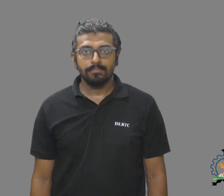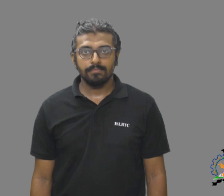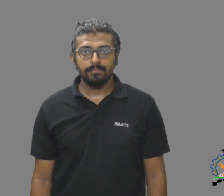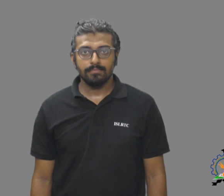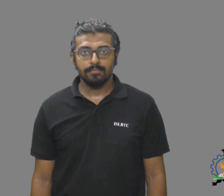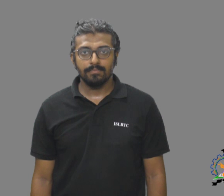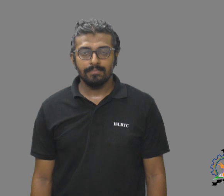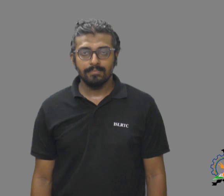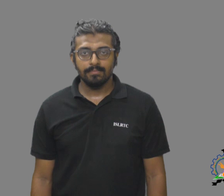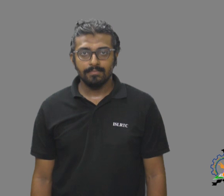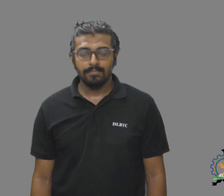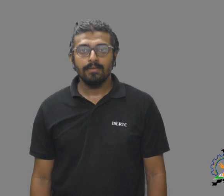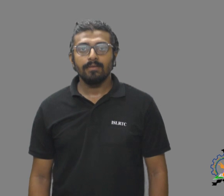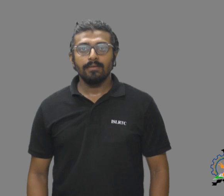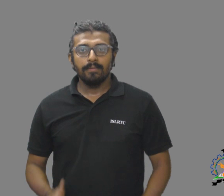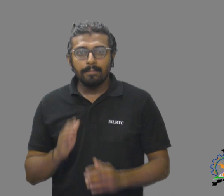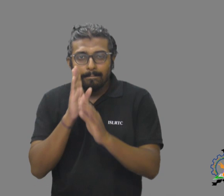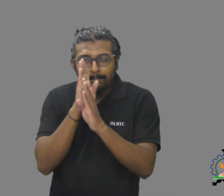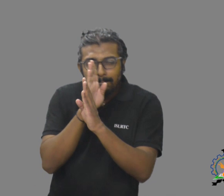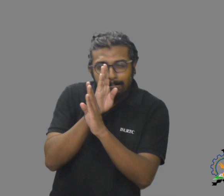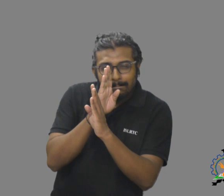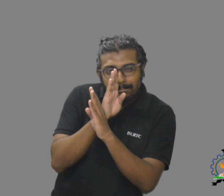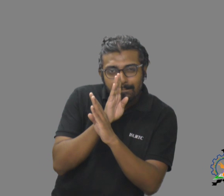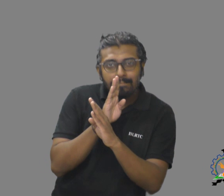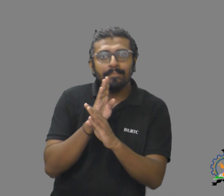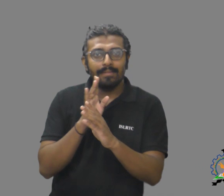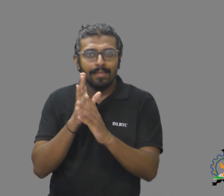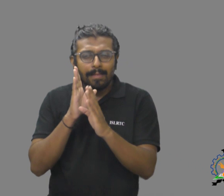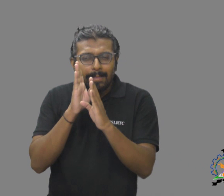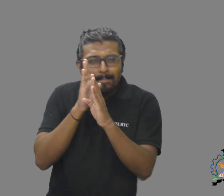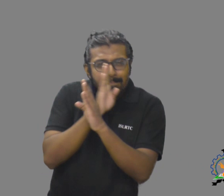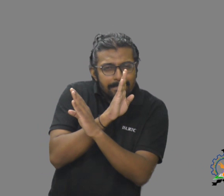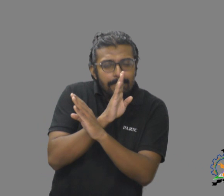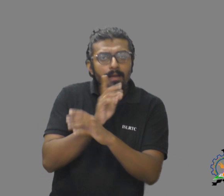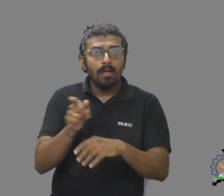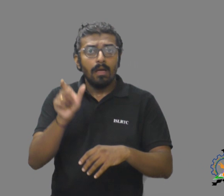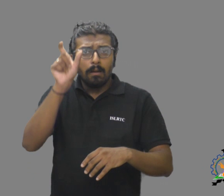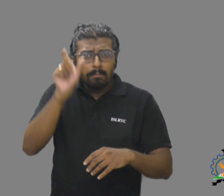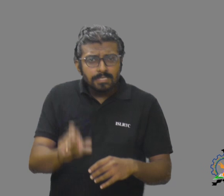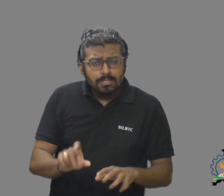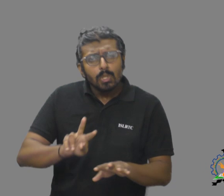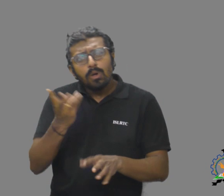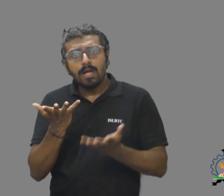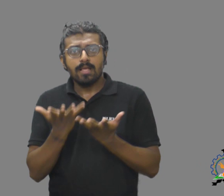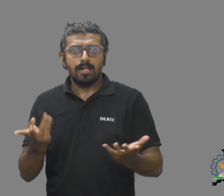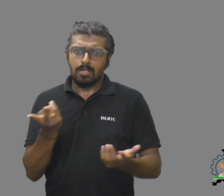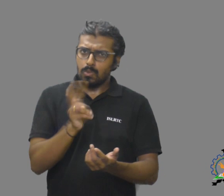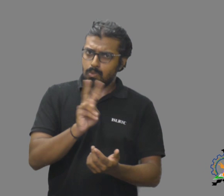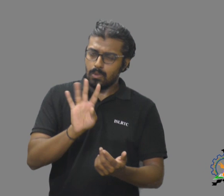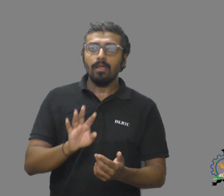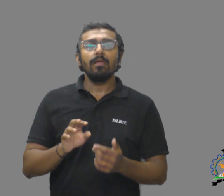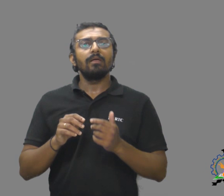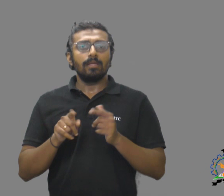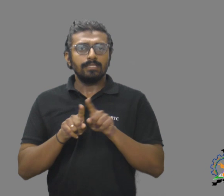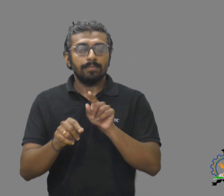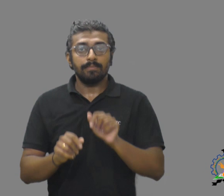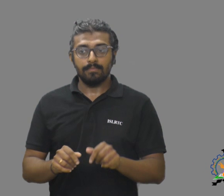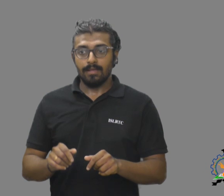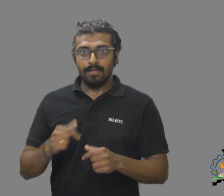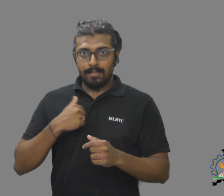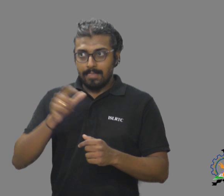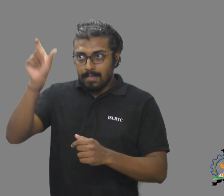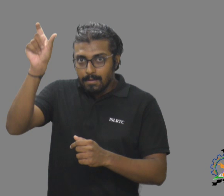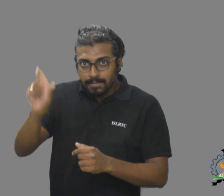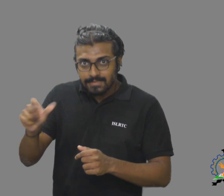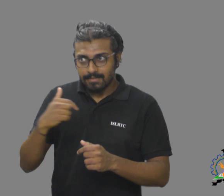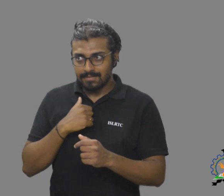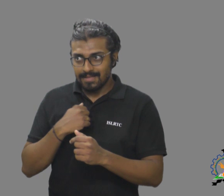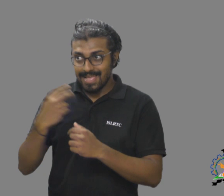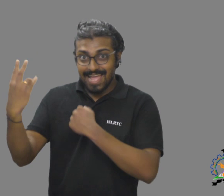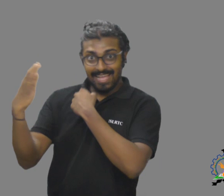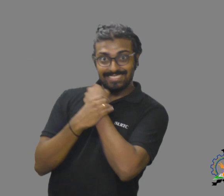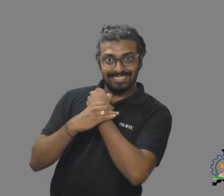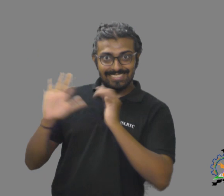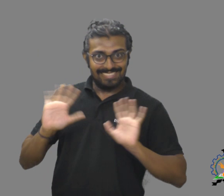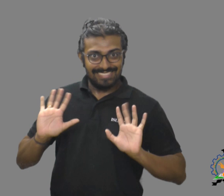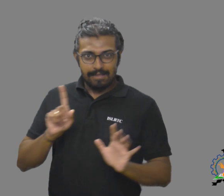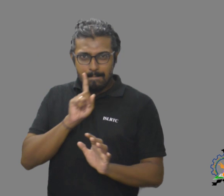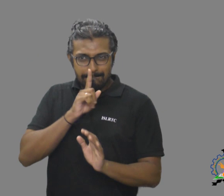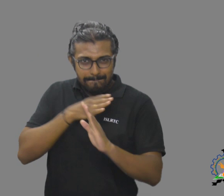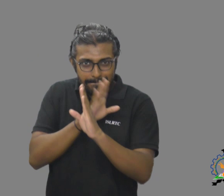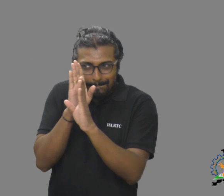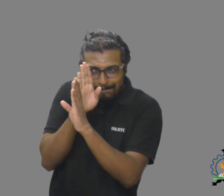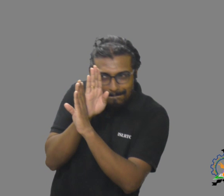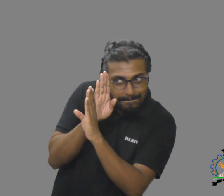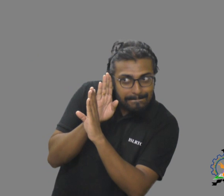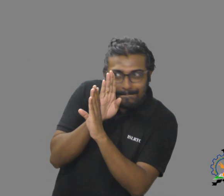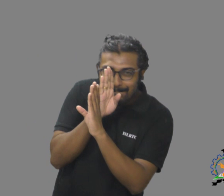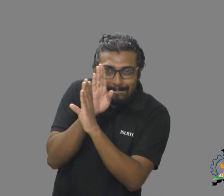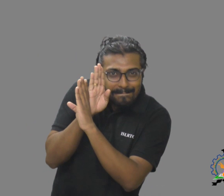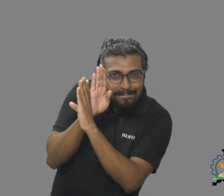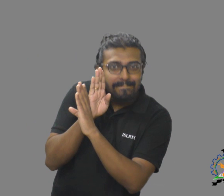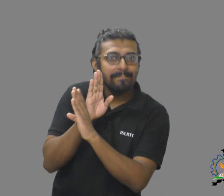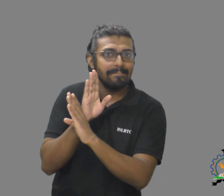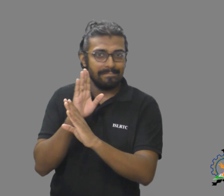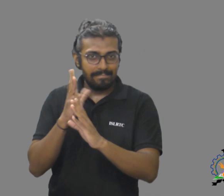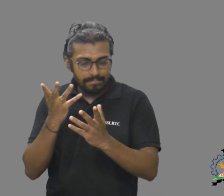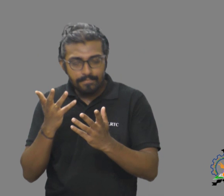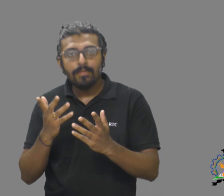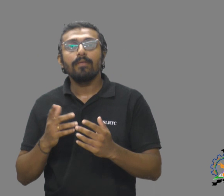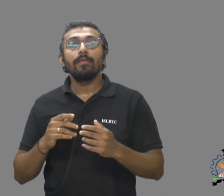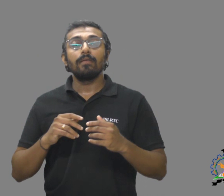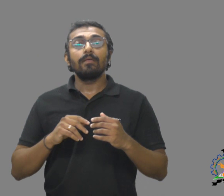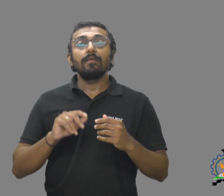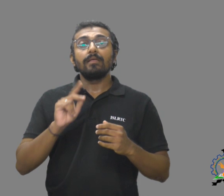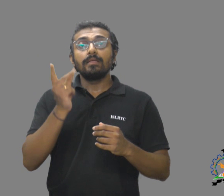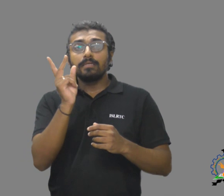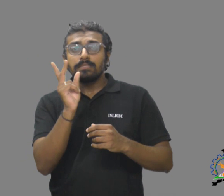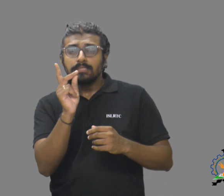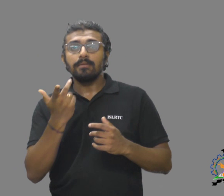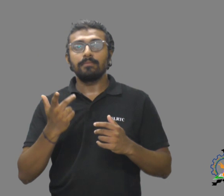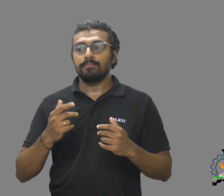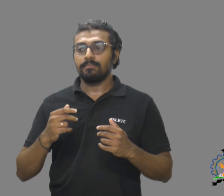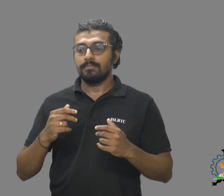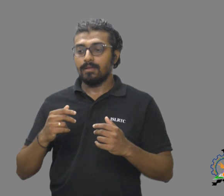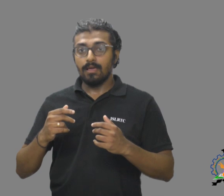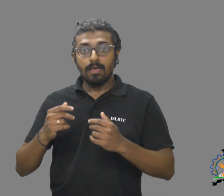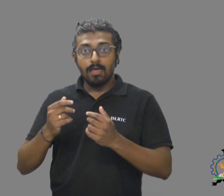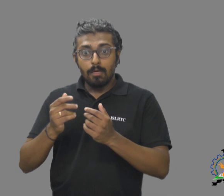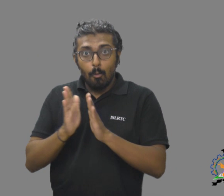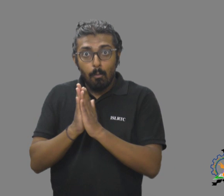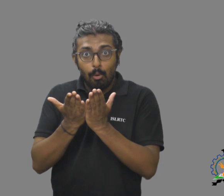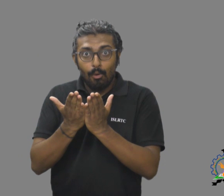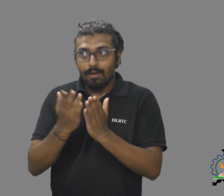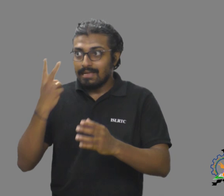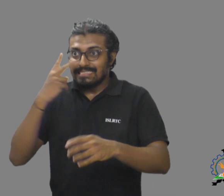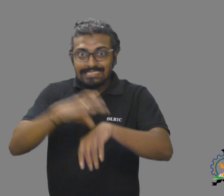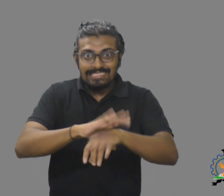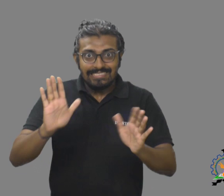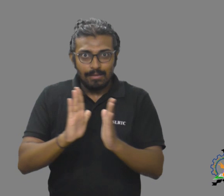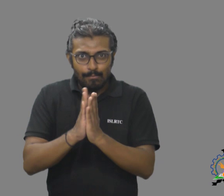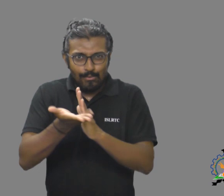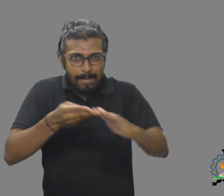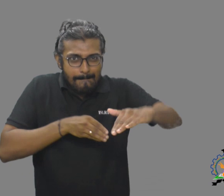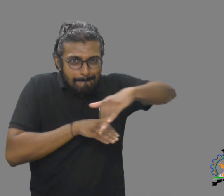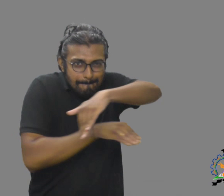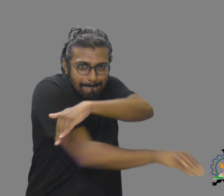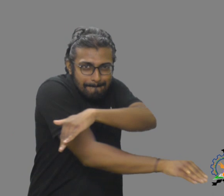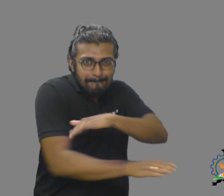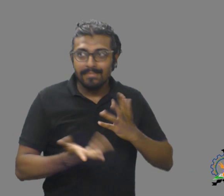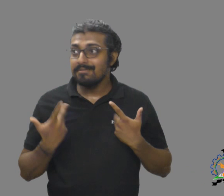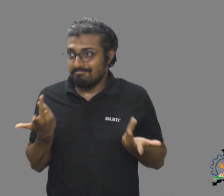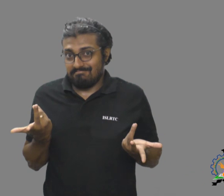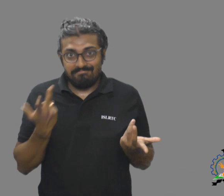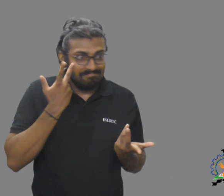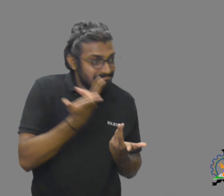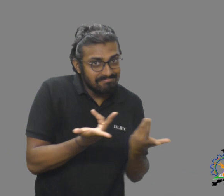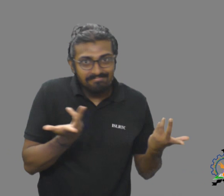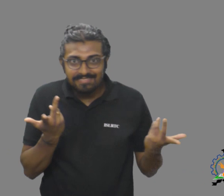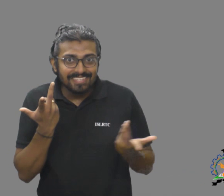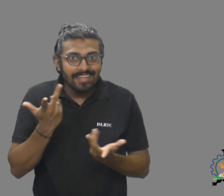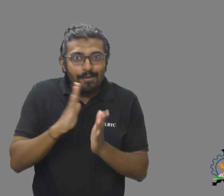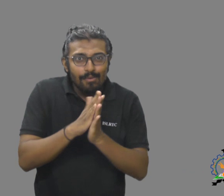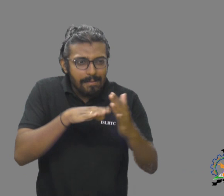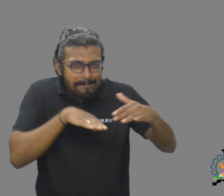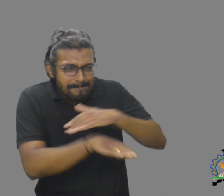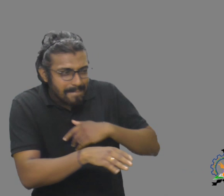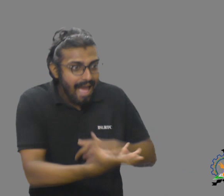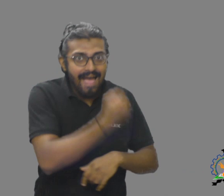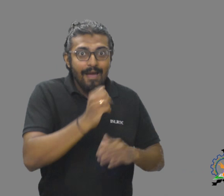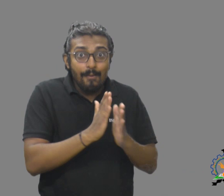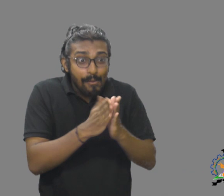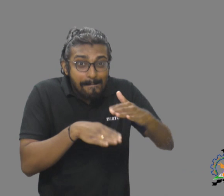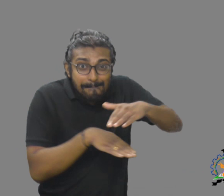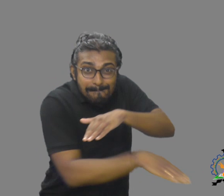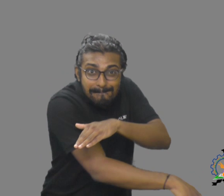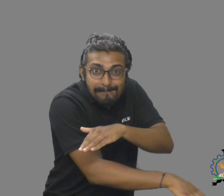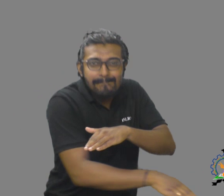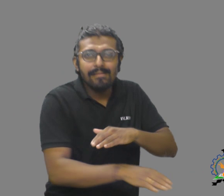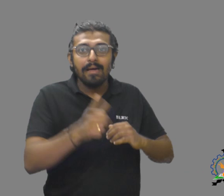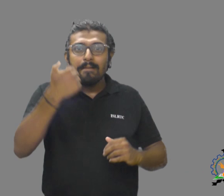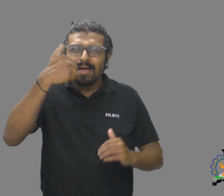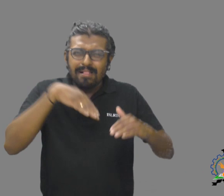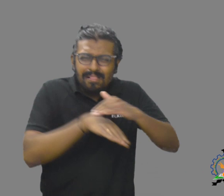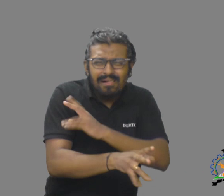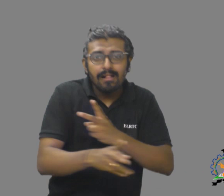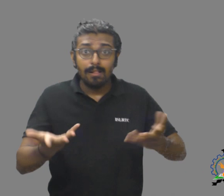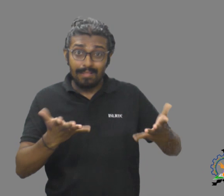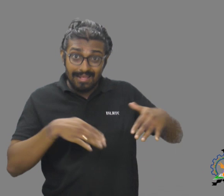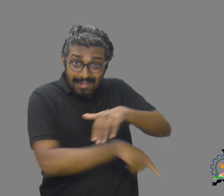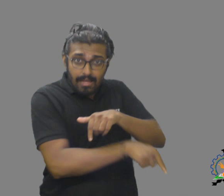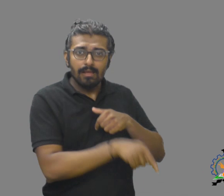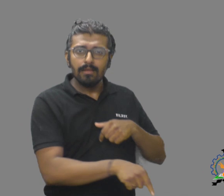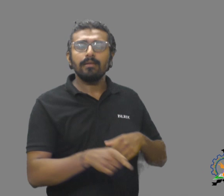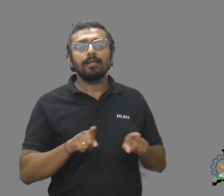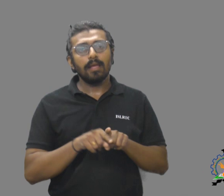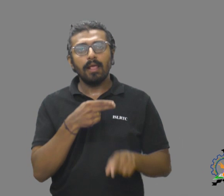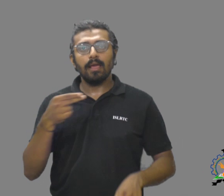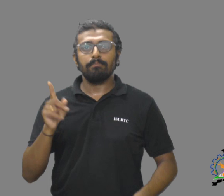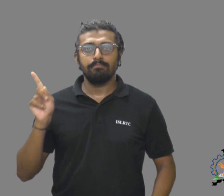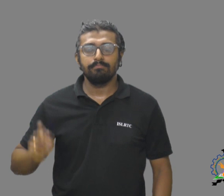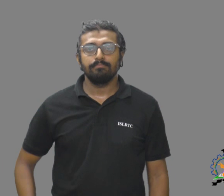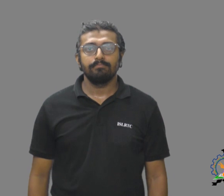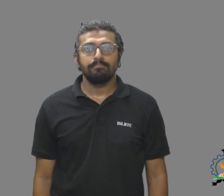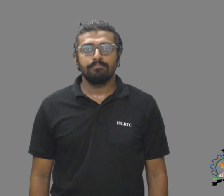Hide Conceal